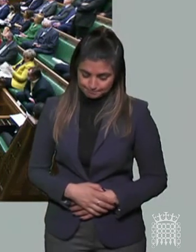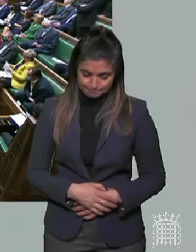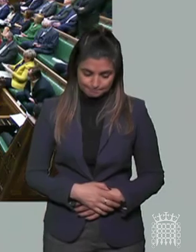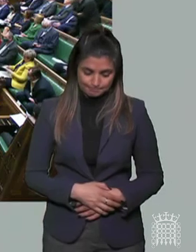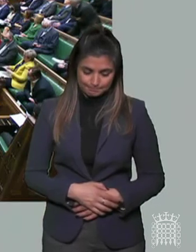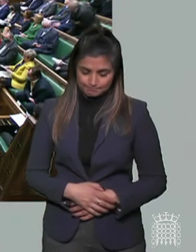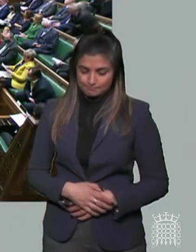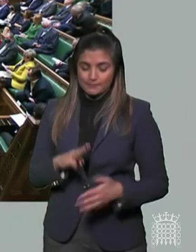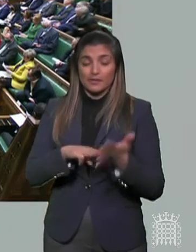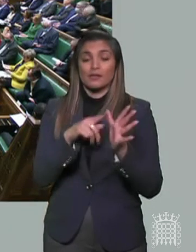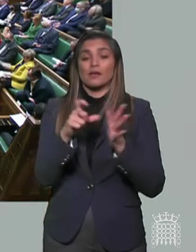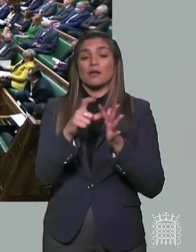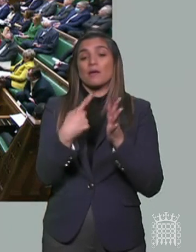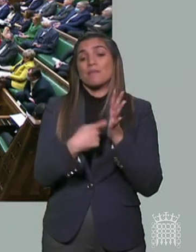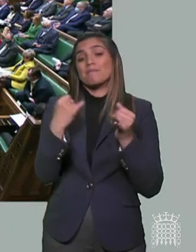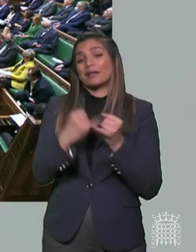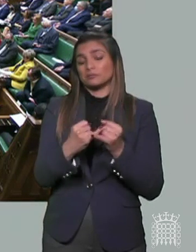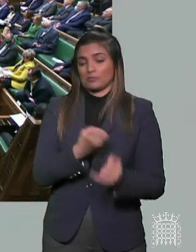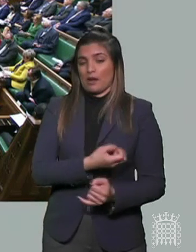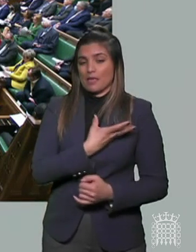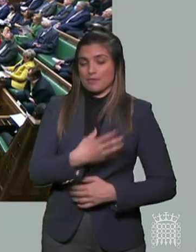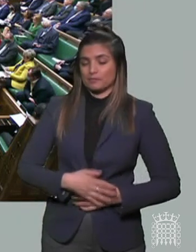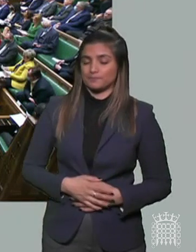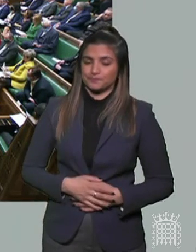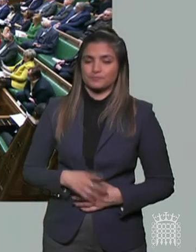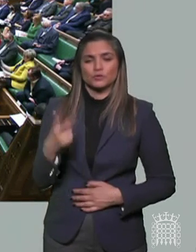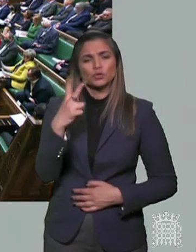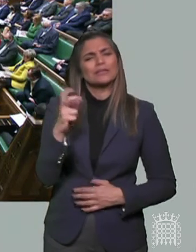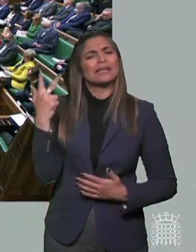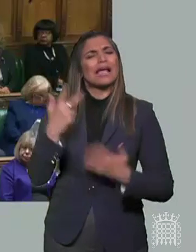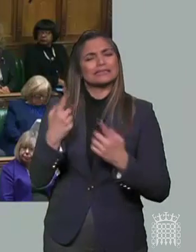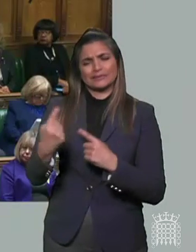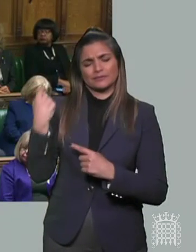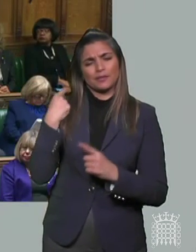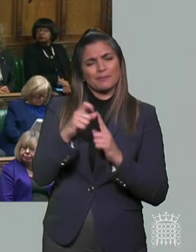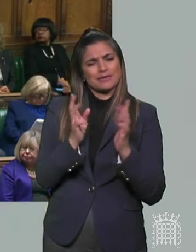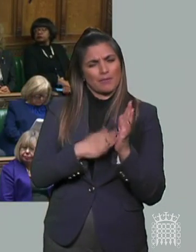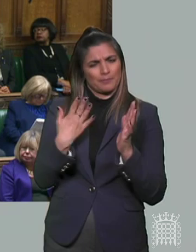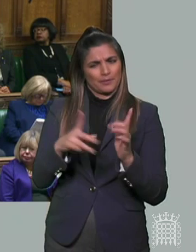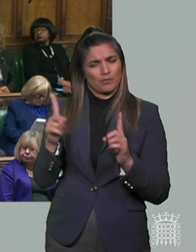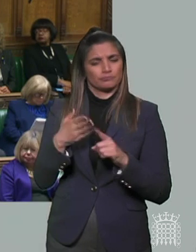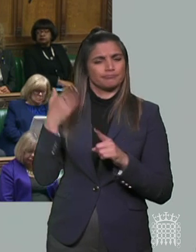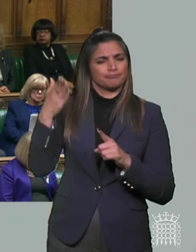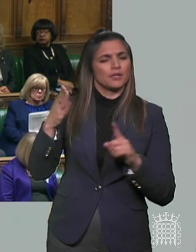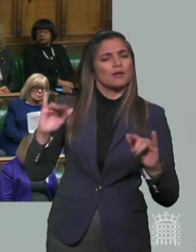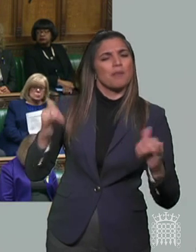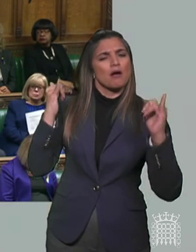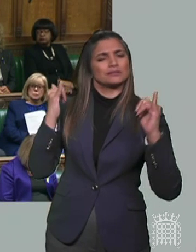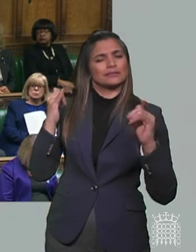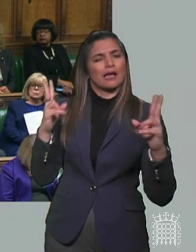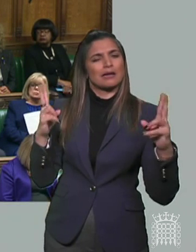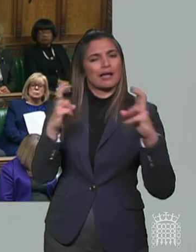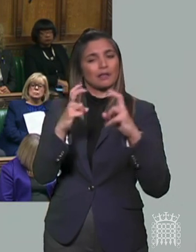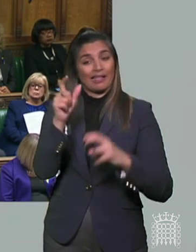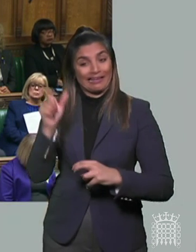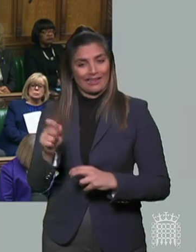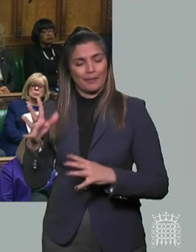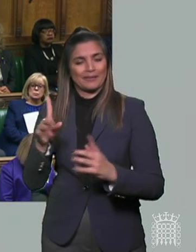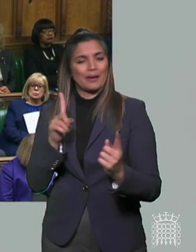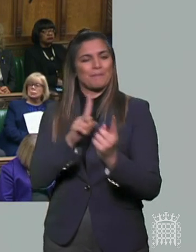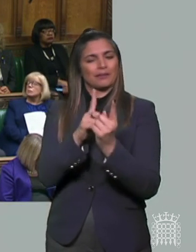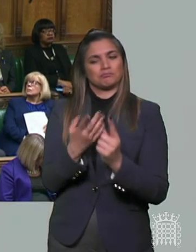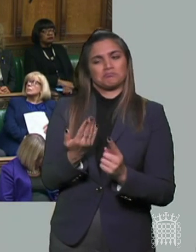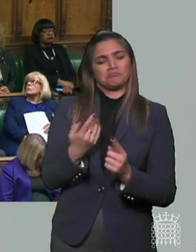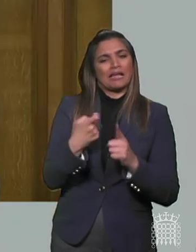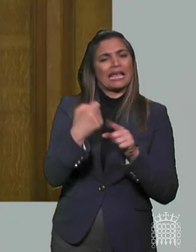On 28 April 2018, when he was Foreign Secretary, the Prime Minister is reported to have attended a party at a castle in Italy, where he met a former KGB officer.